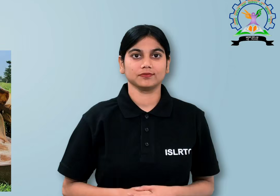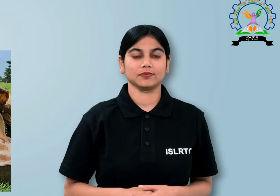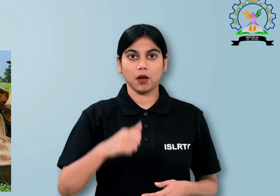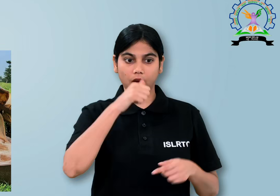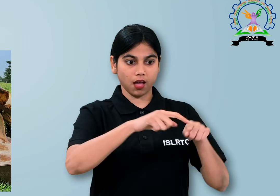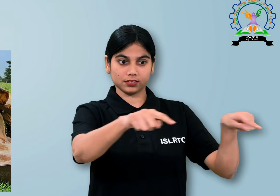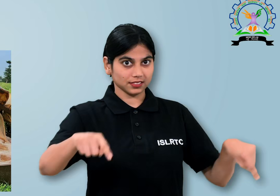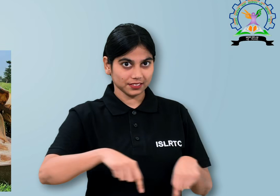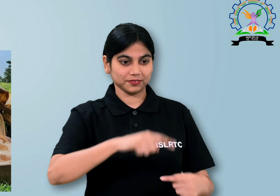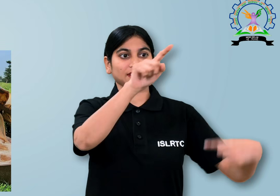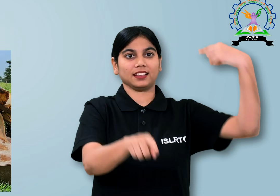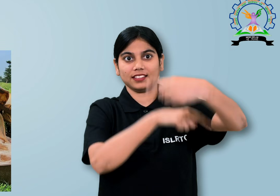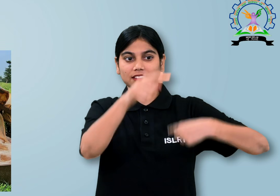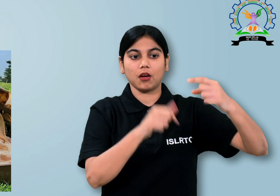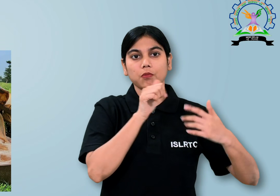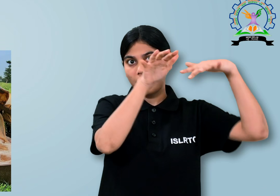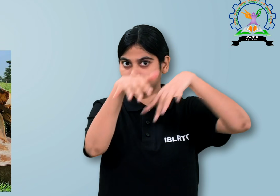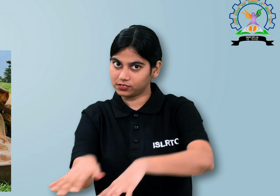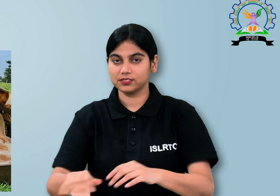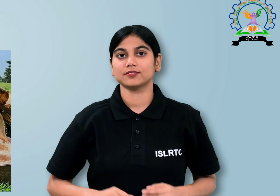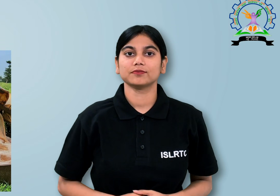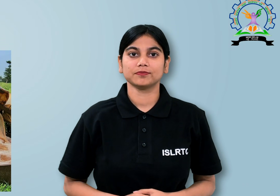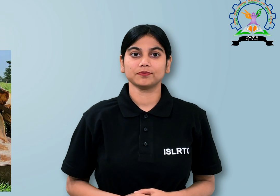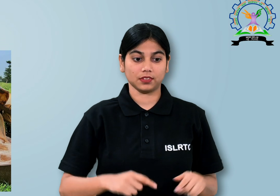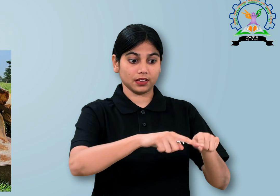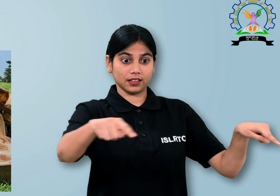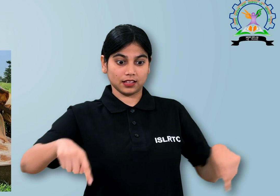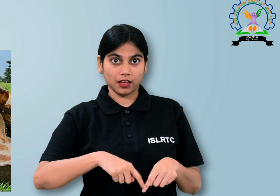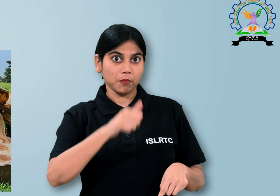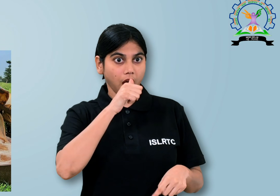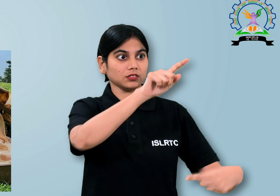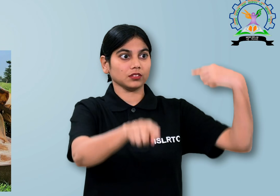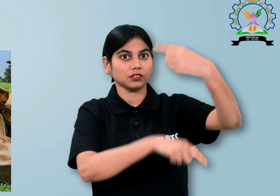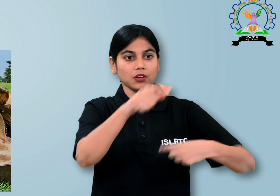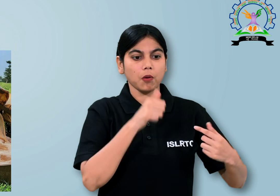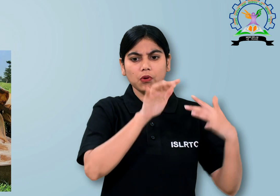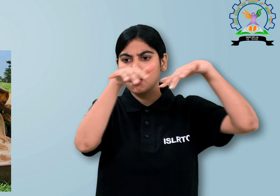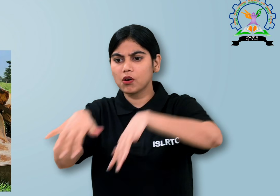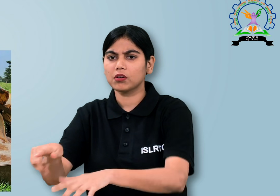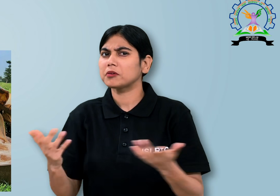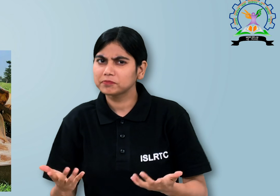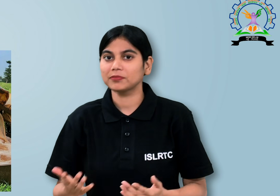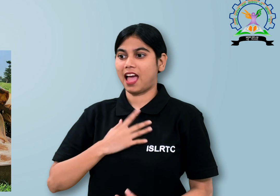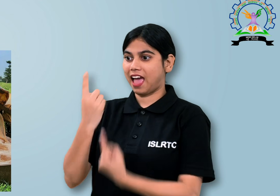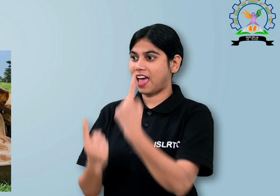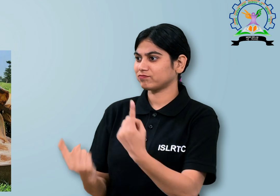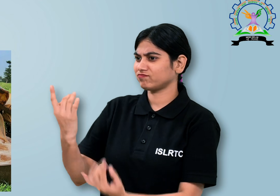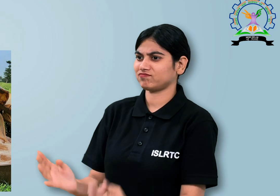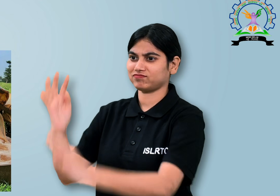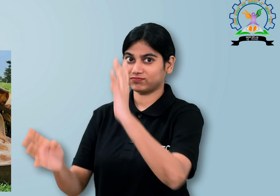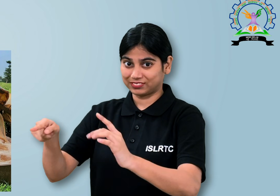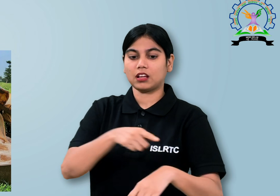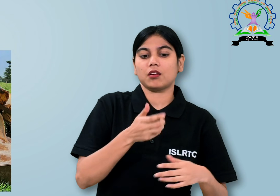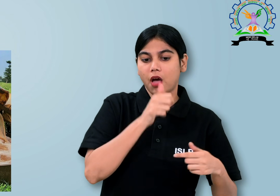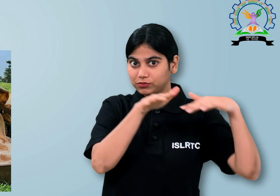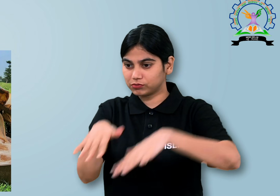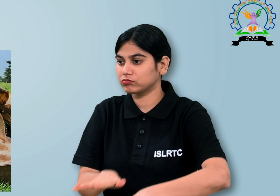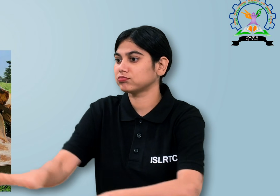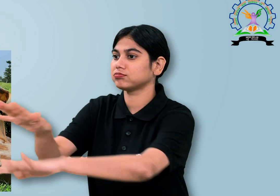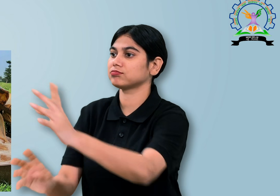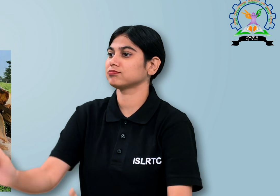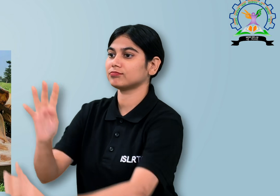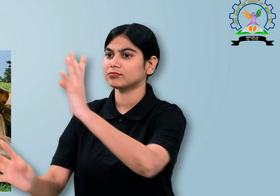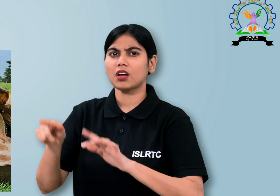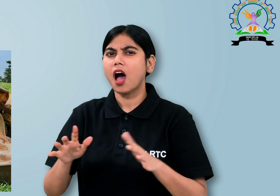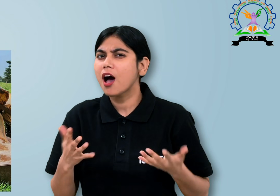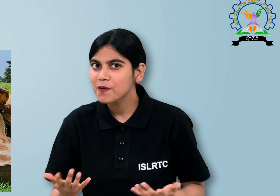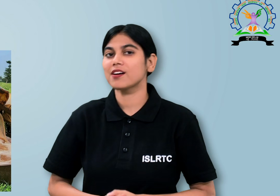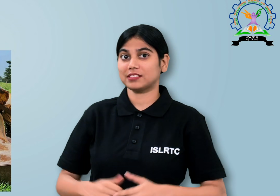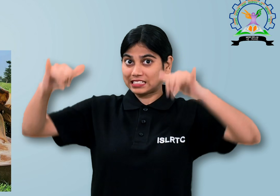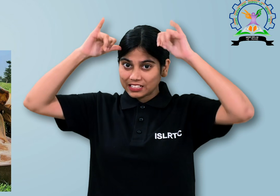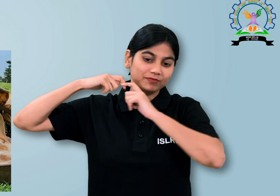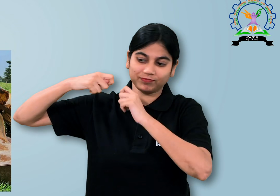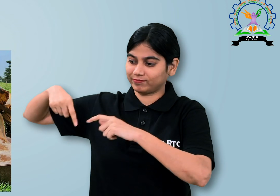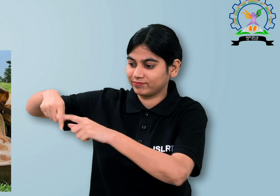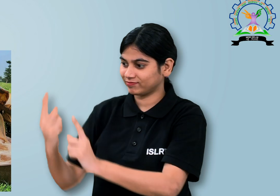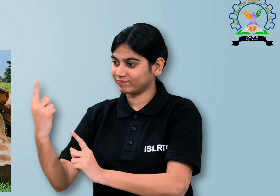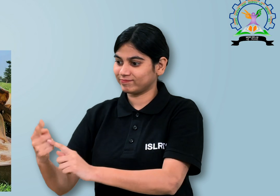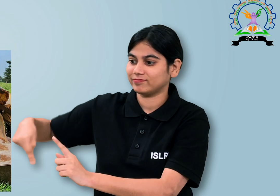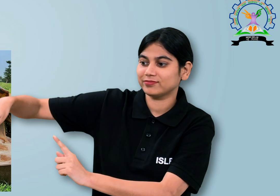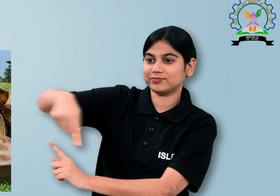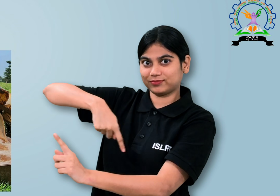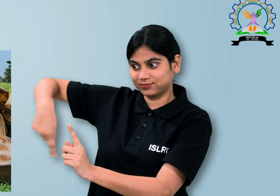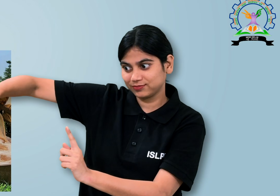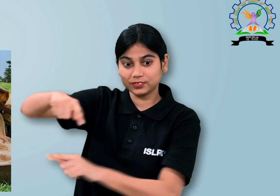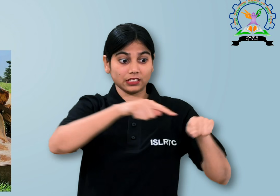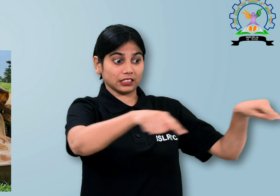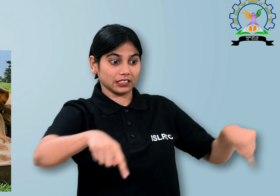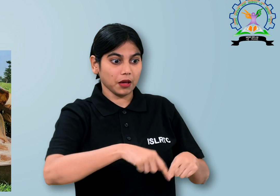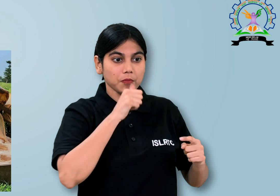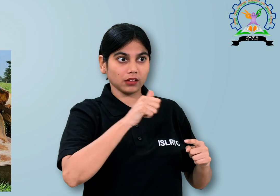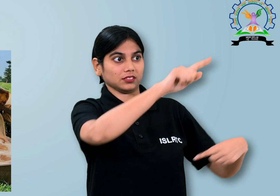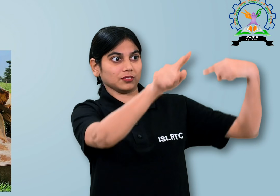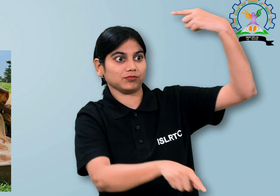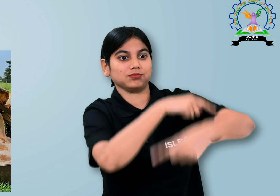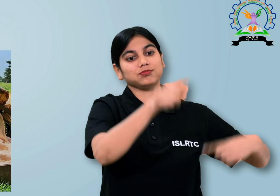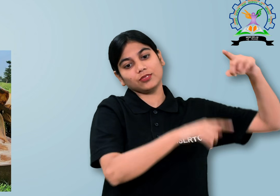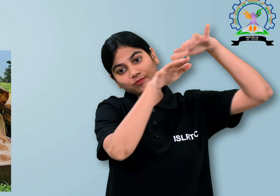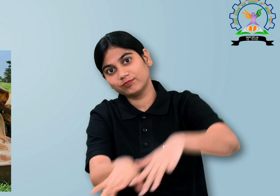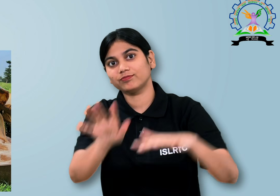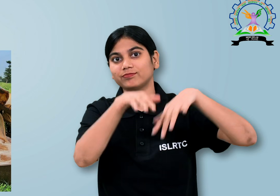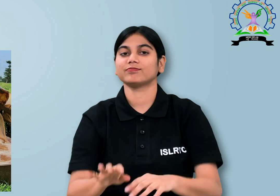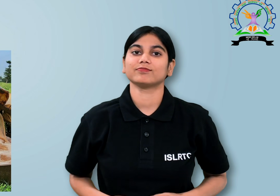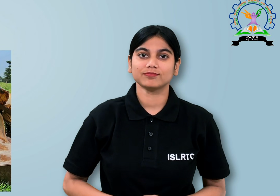Persian Wheel Persian wheel is a mechanical water lifting device operated usually by animals like bullock, buffaloes or camels. It is used to lift water from water sources such as open wells.